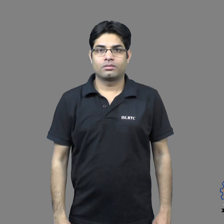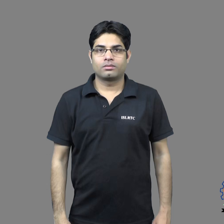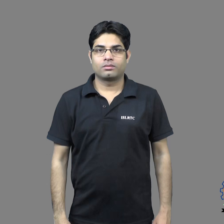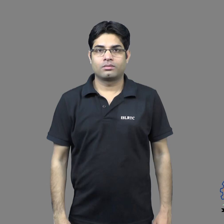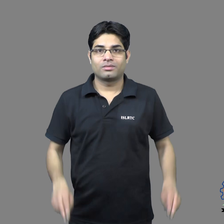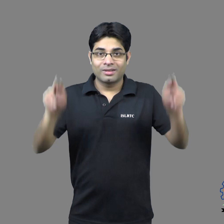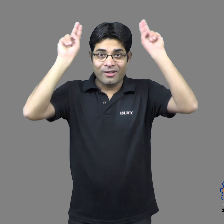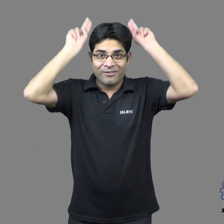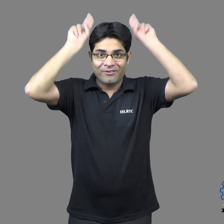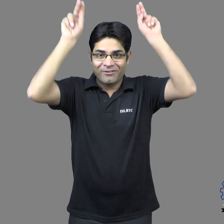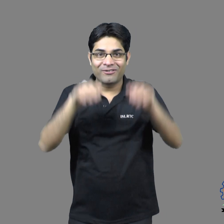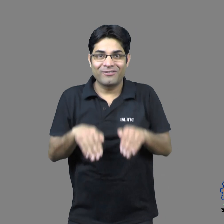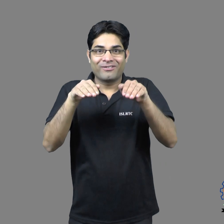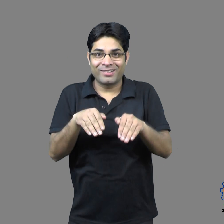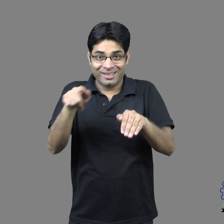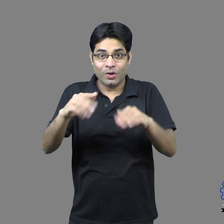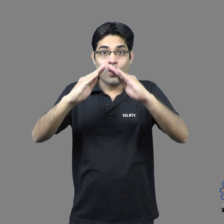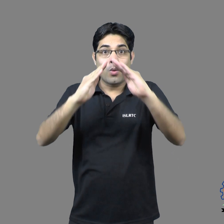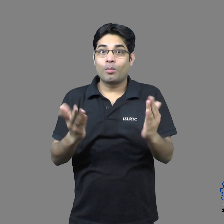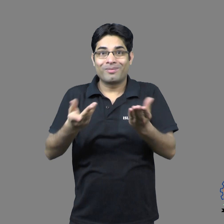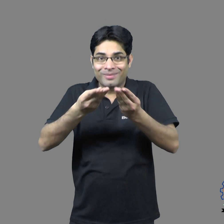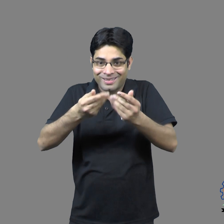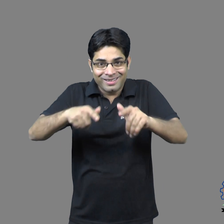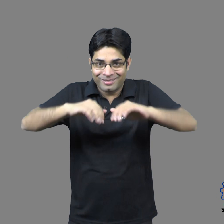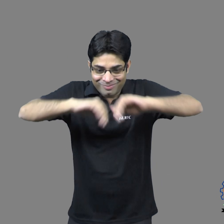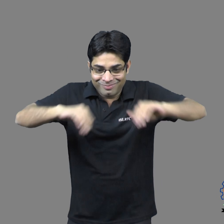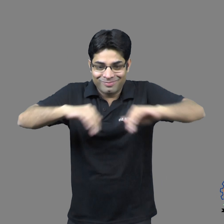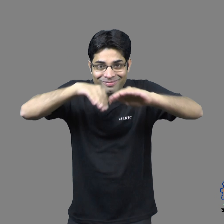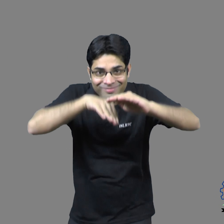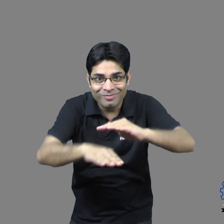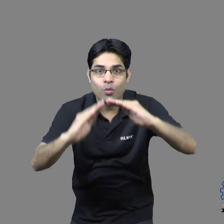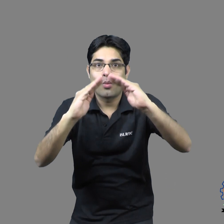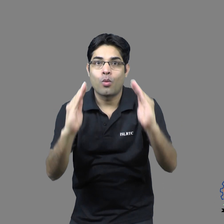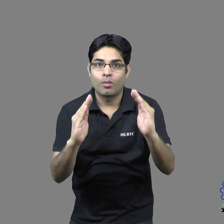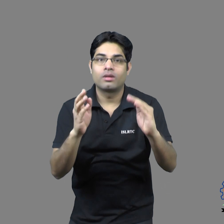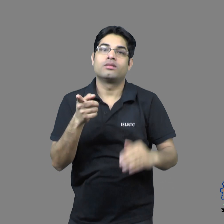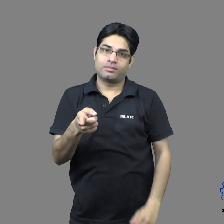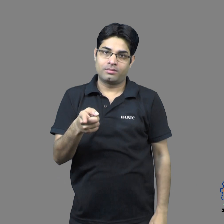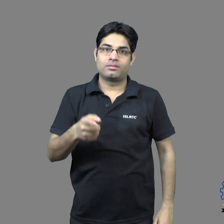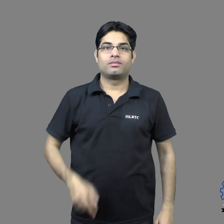Burrow Warren